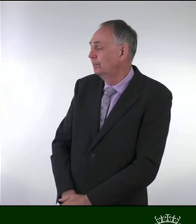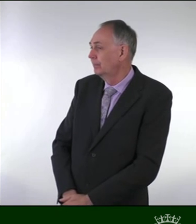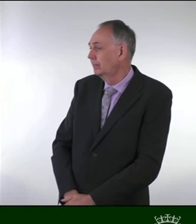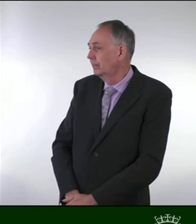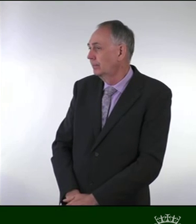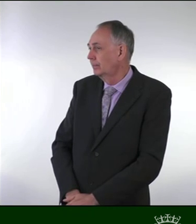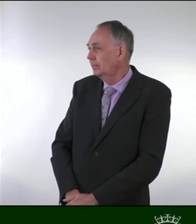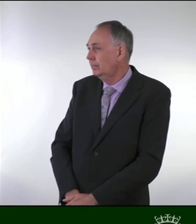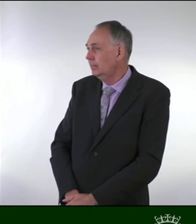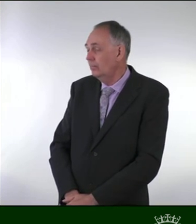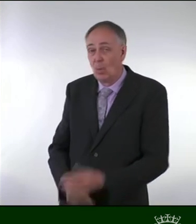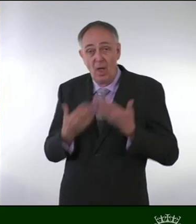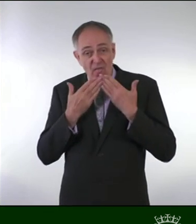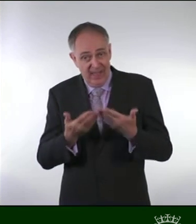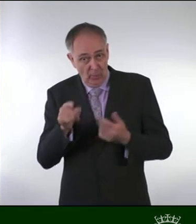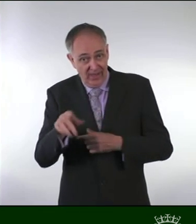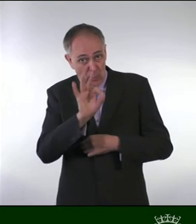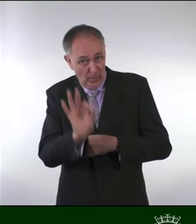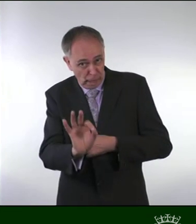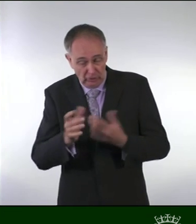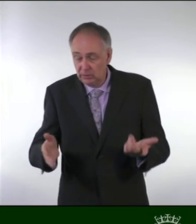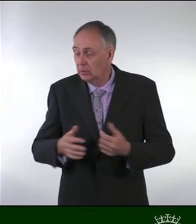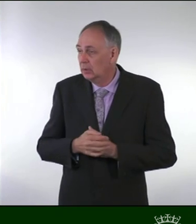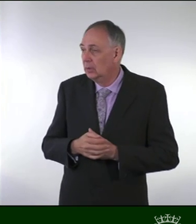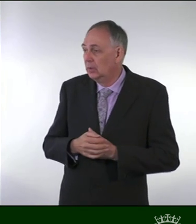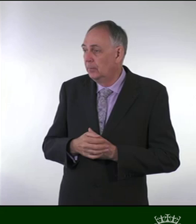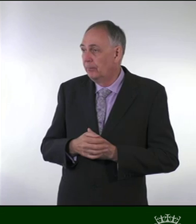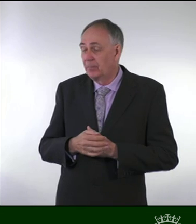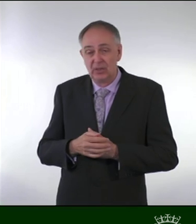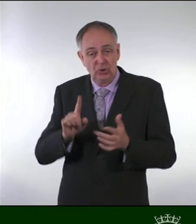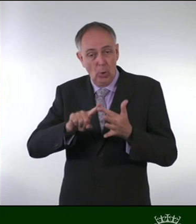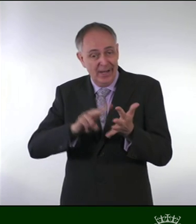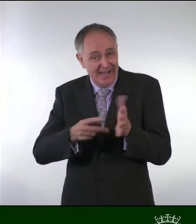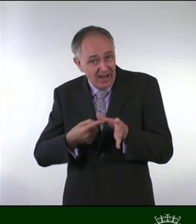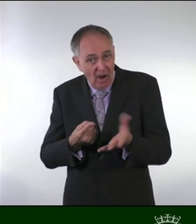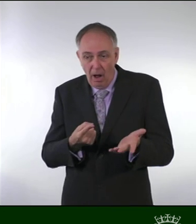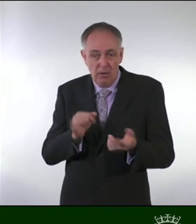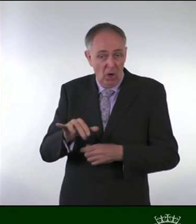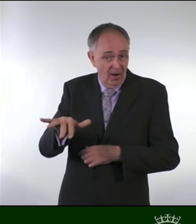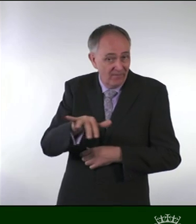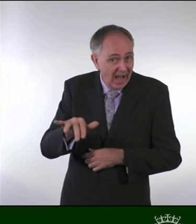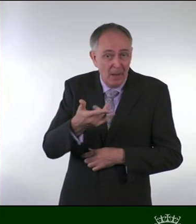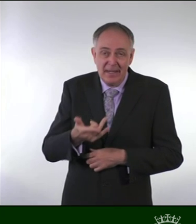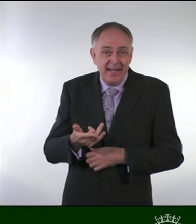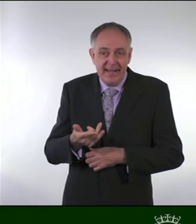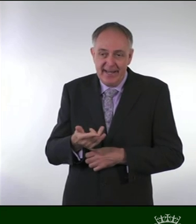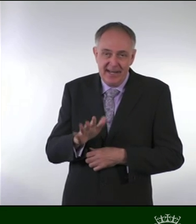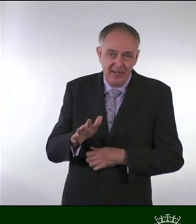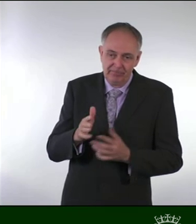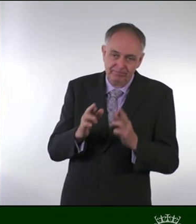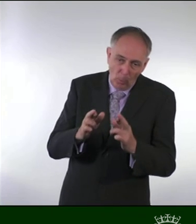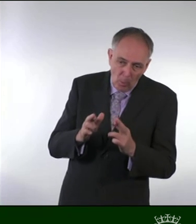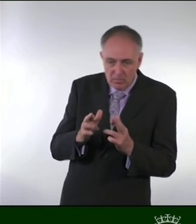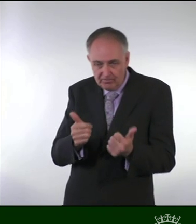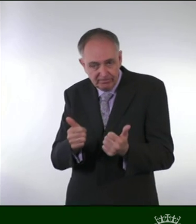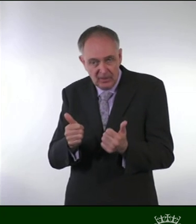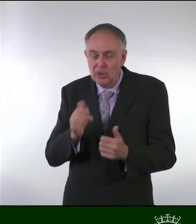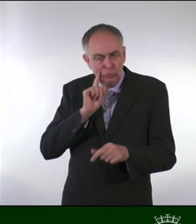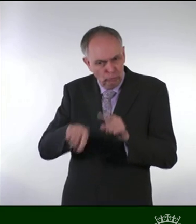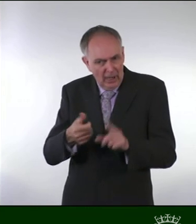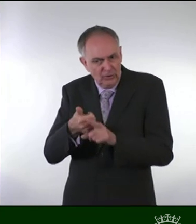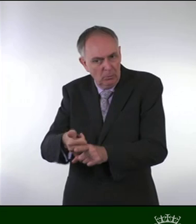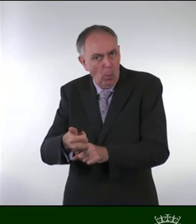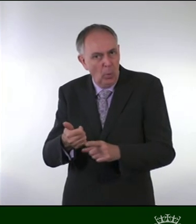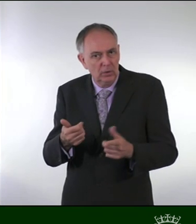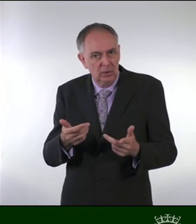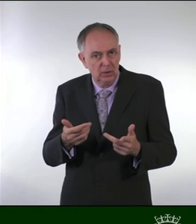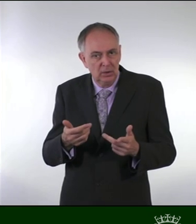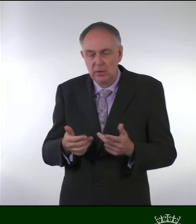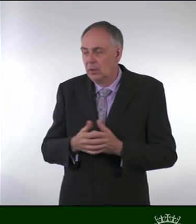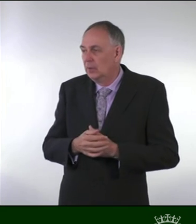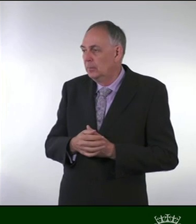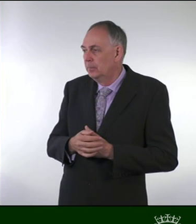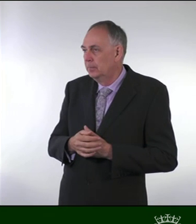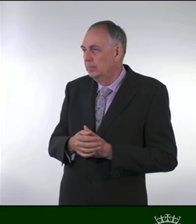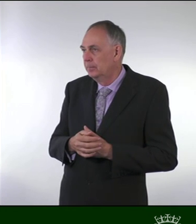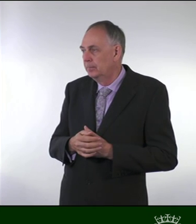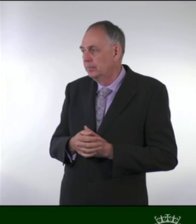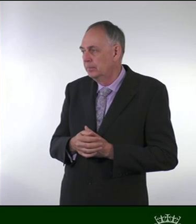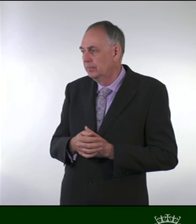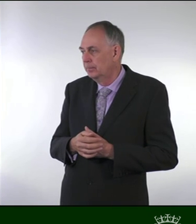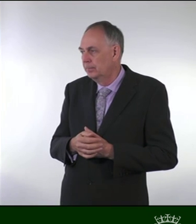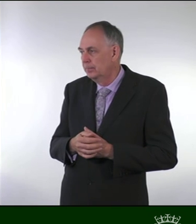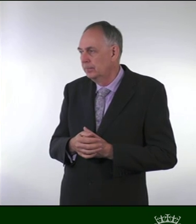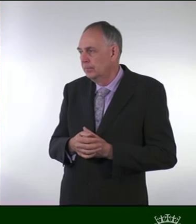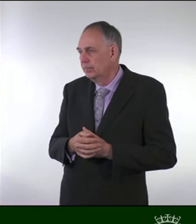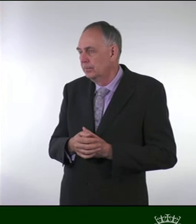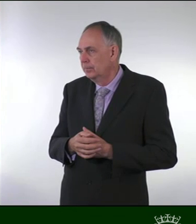I thank my honourable Friend for her question. Our thoughts are very much with Eva and her family, and we will of course look at everything we can do to support her and her travel arrangements.